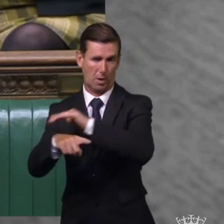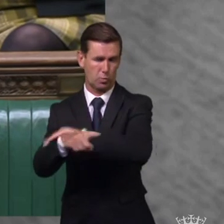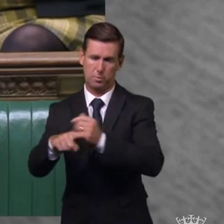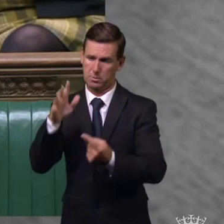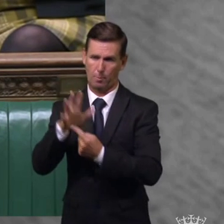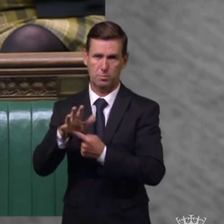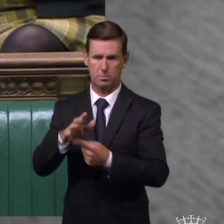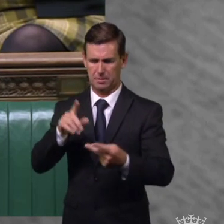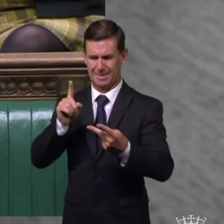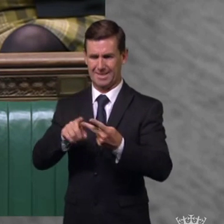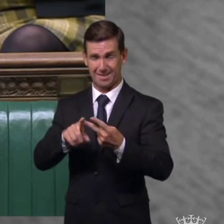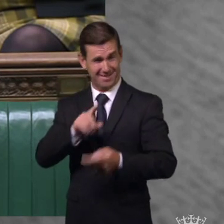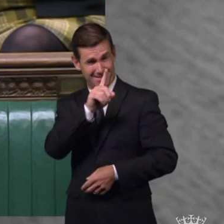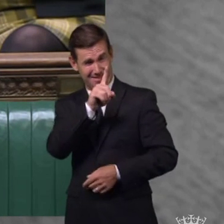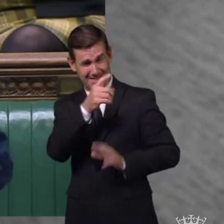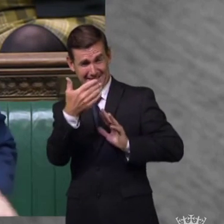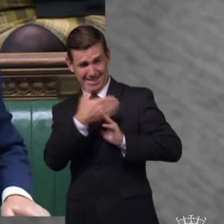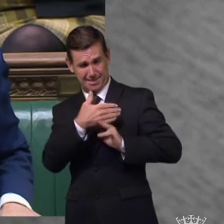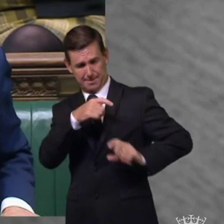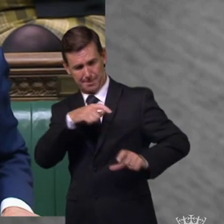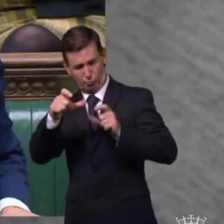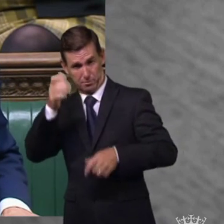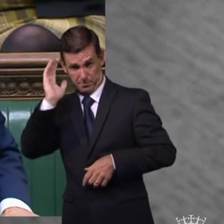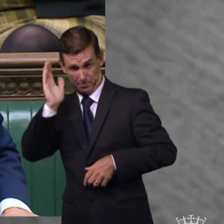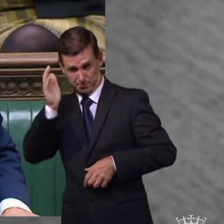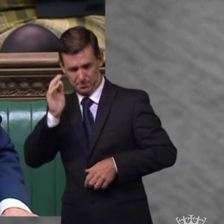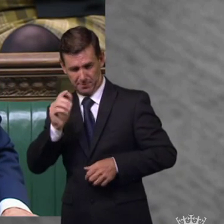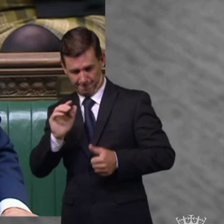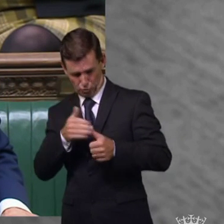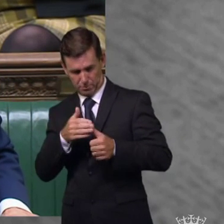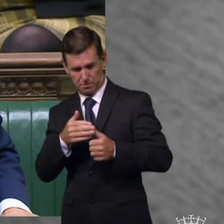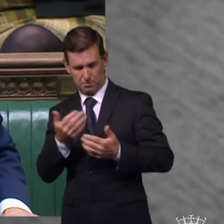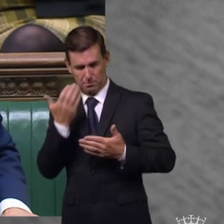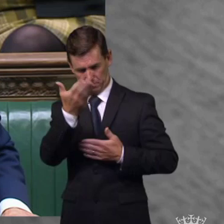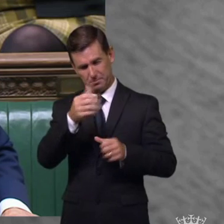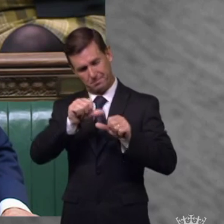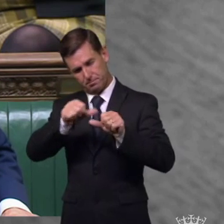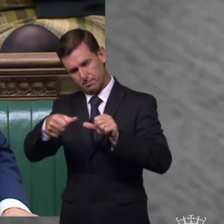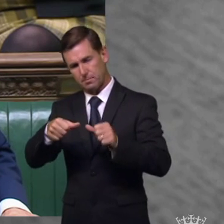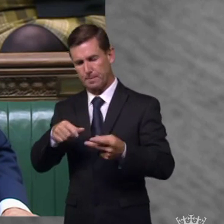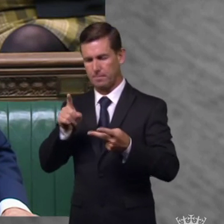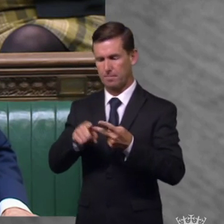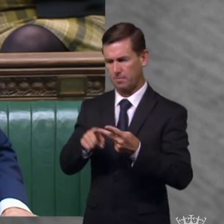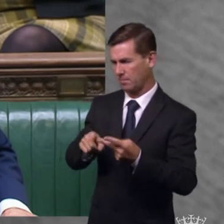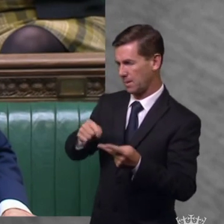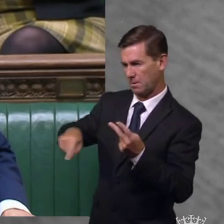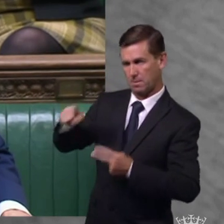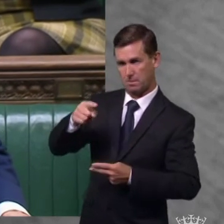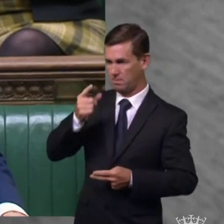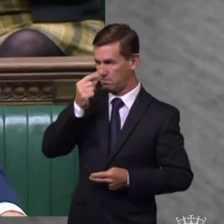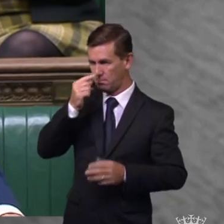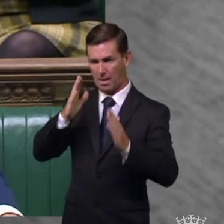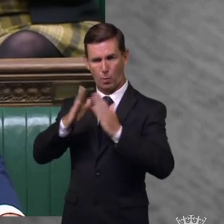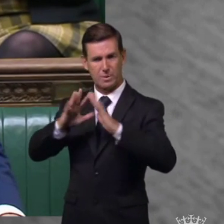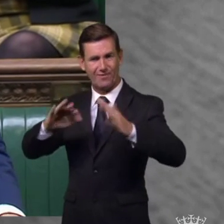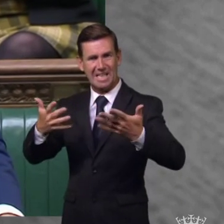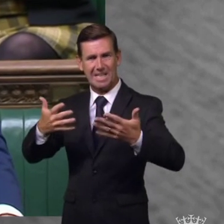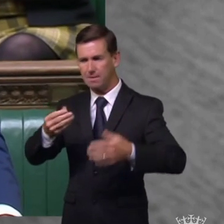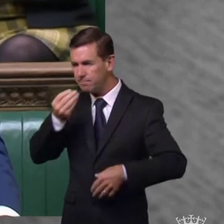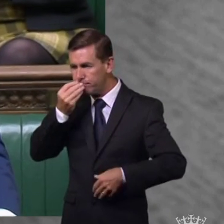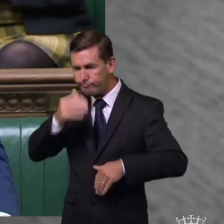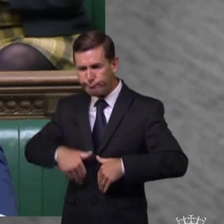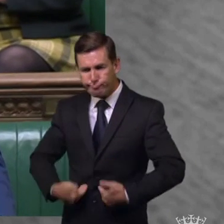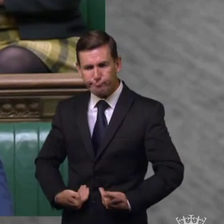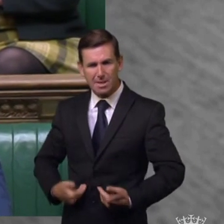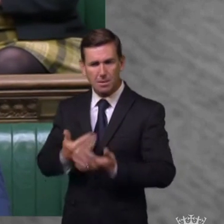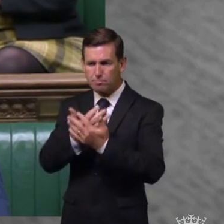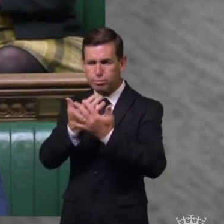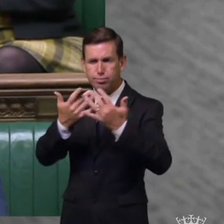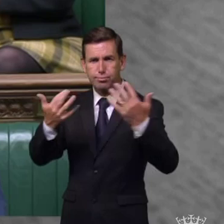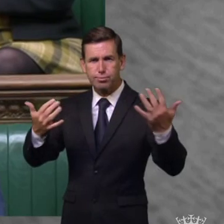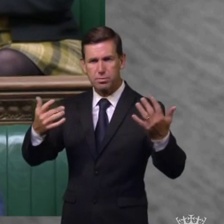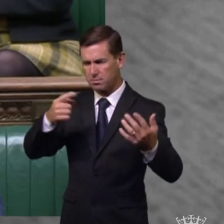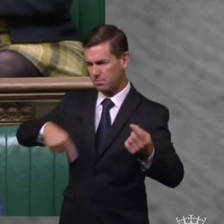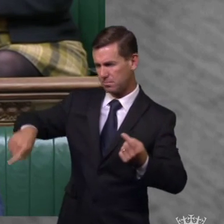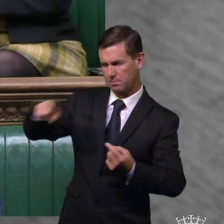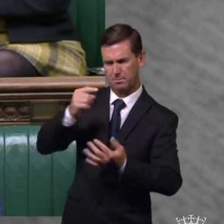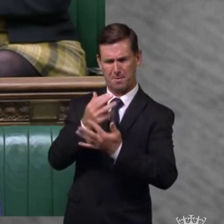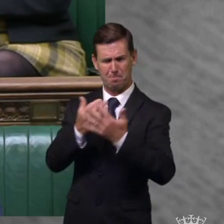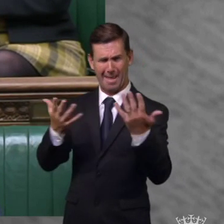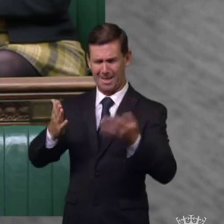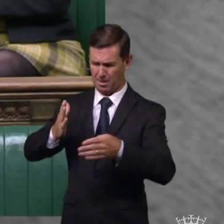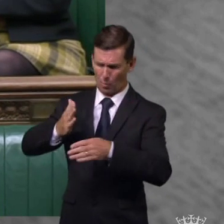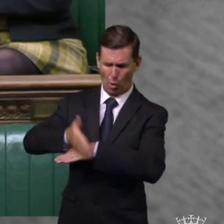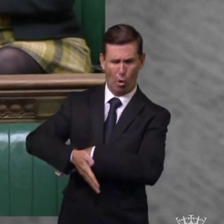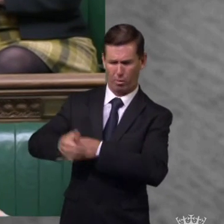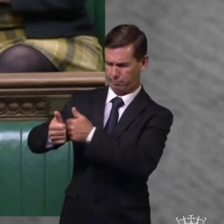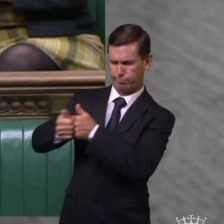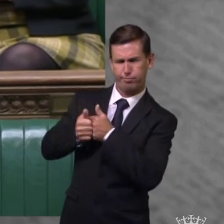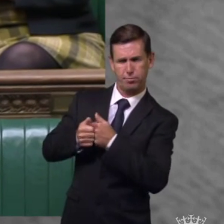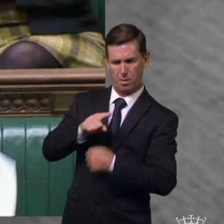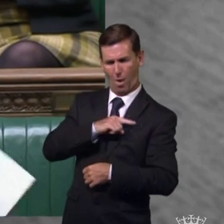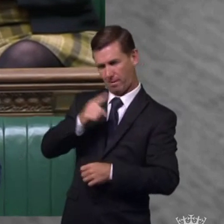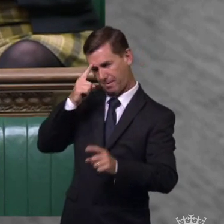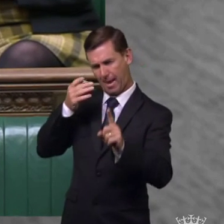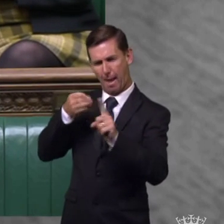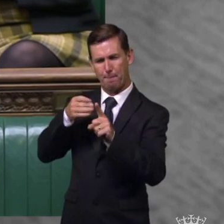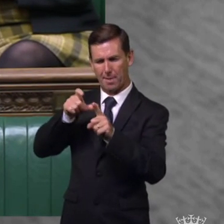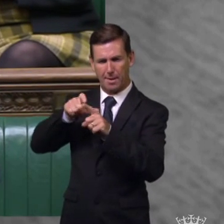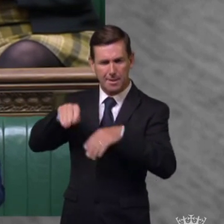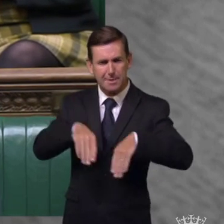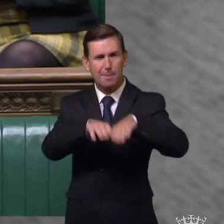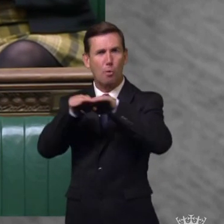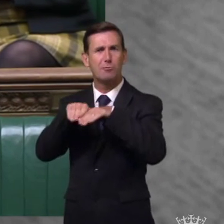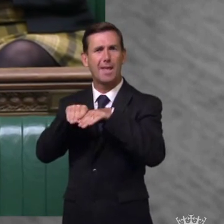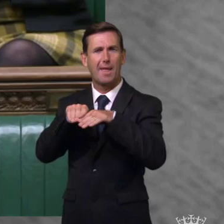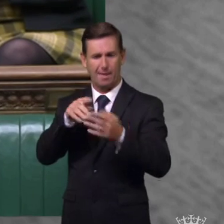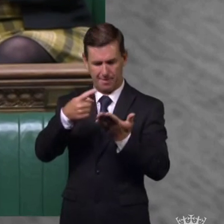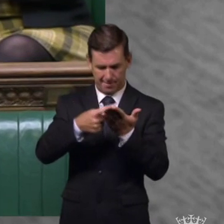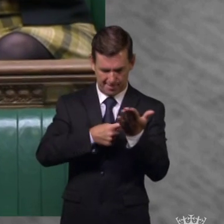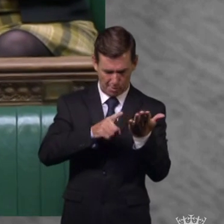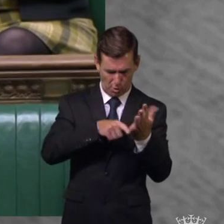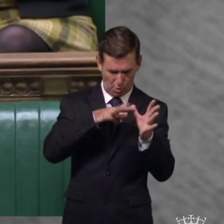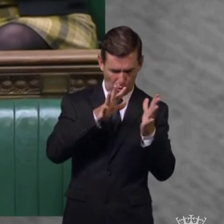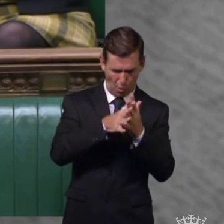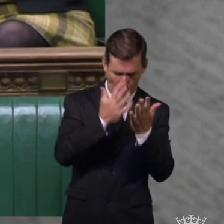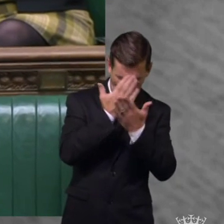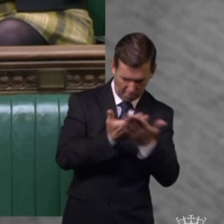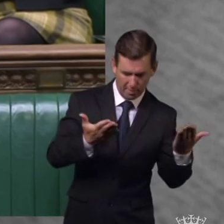I will make some progress and then I will give way. Many Afghans have bravely sought to rebuild their country and they did so on a promise of democratic freedoms, the rule of law and liberty for the oppressed, including women and girls.